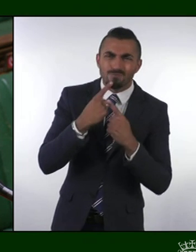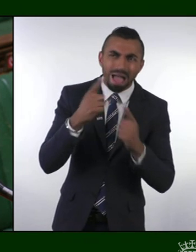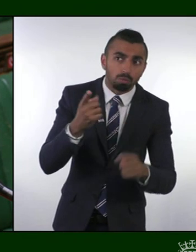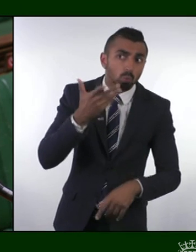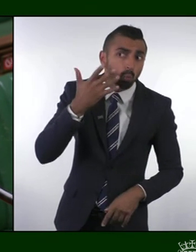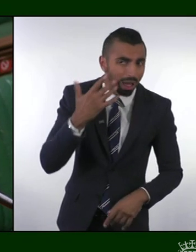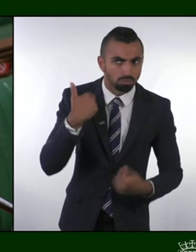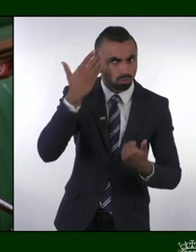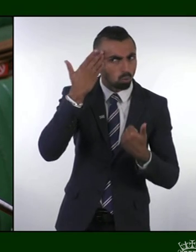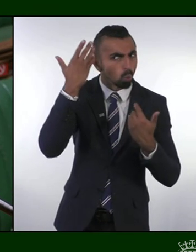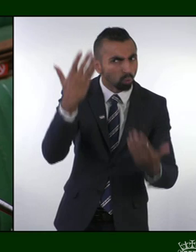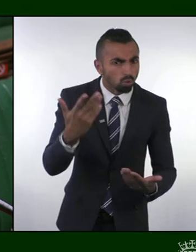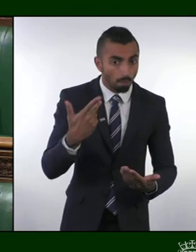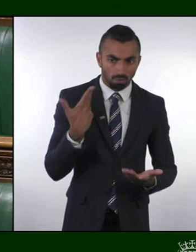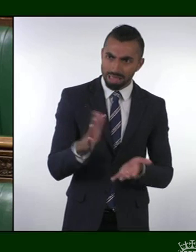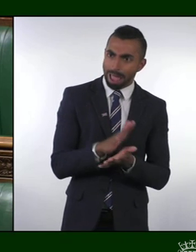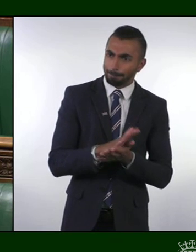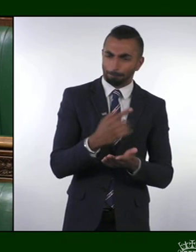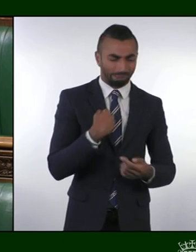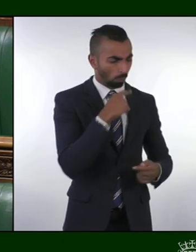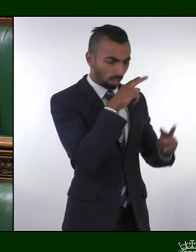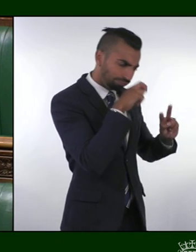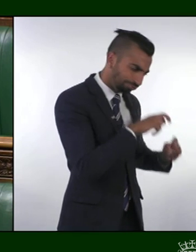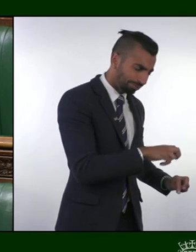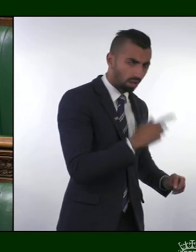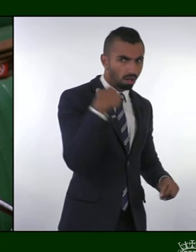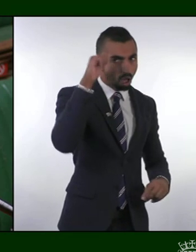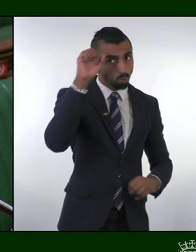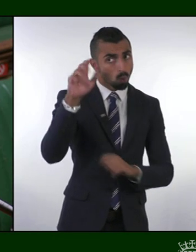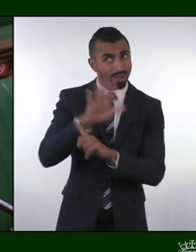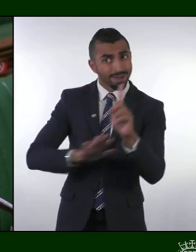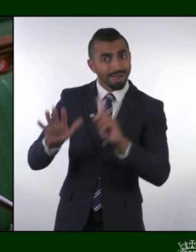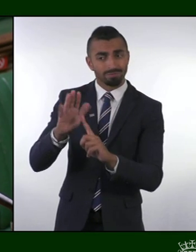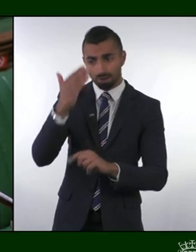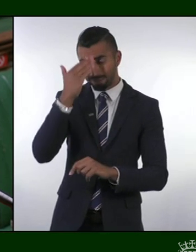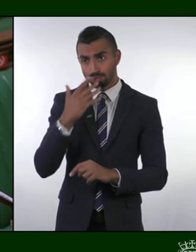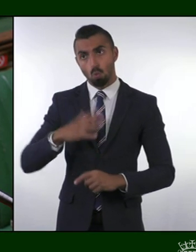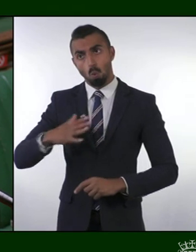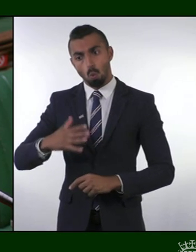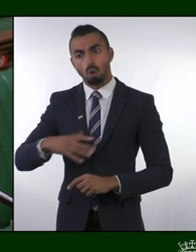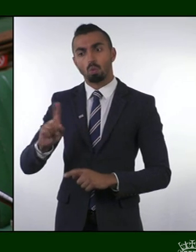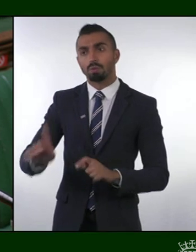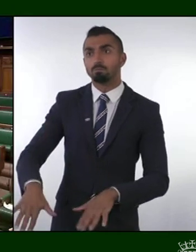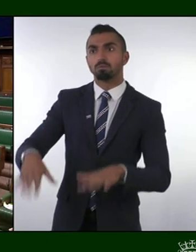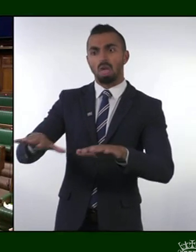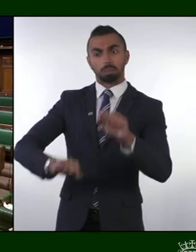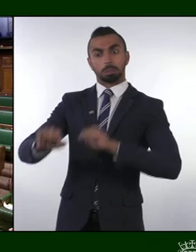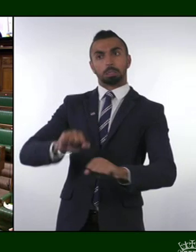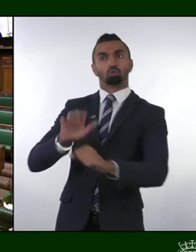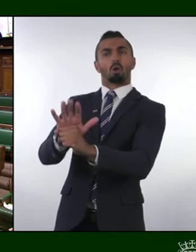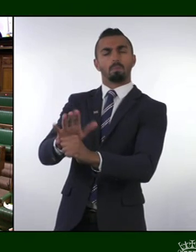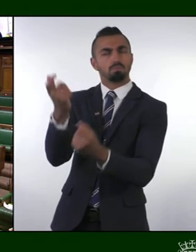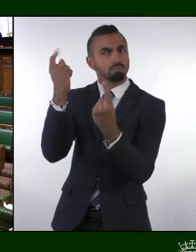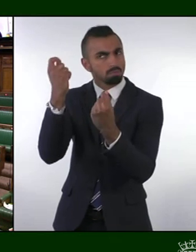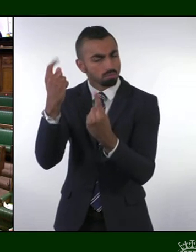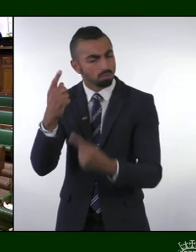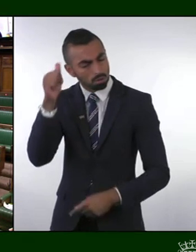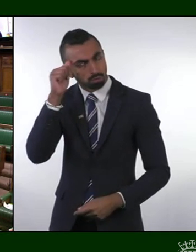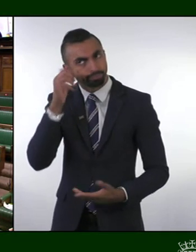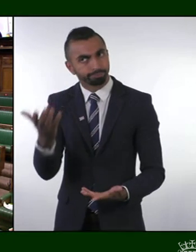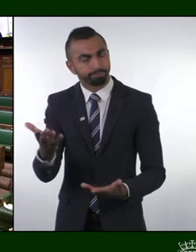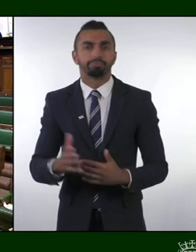I know how important it is to him and his constituents that we are able to protect them from the devastating flooding that we have seen in recent years.